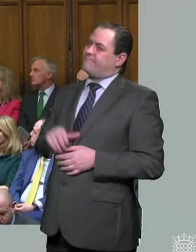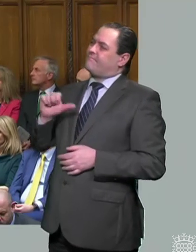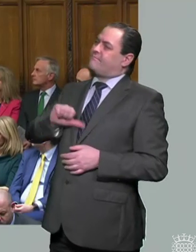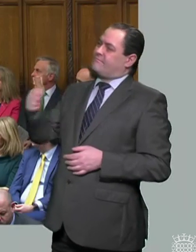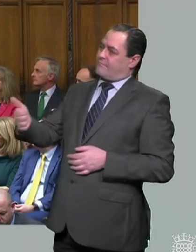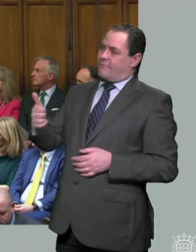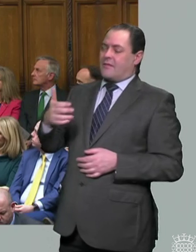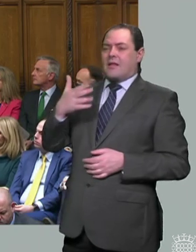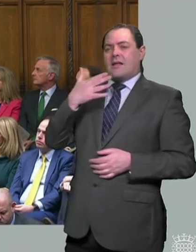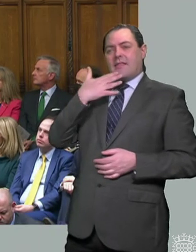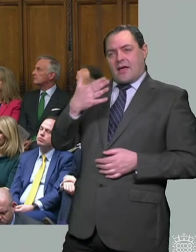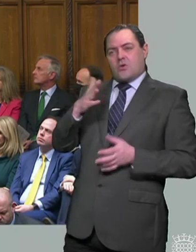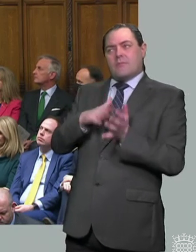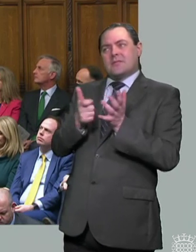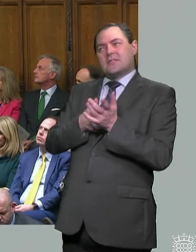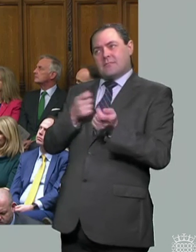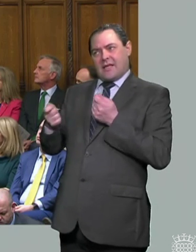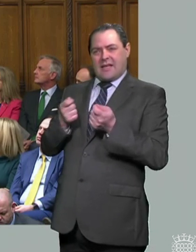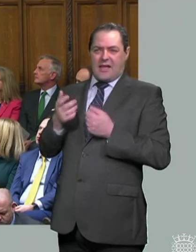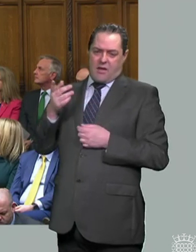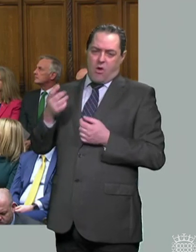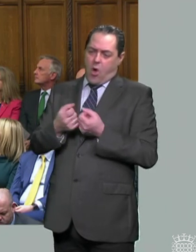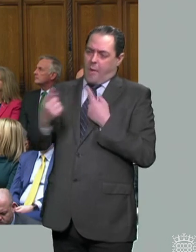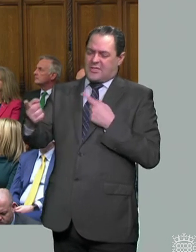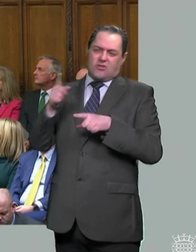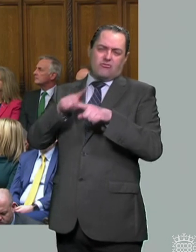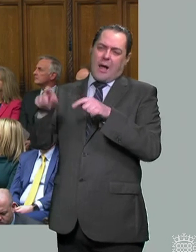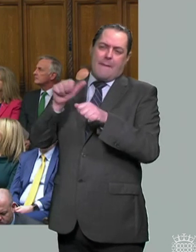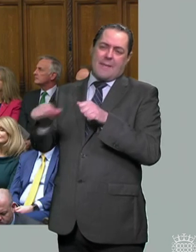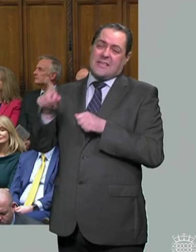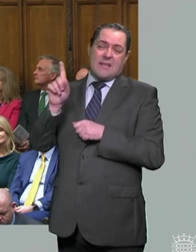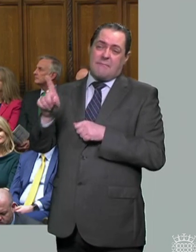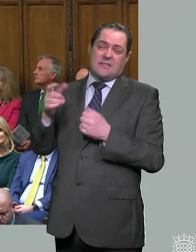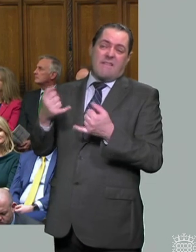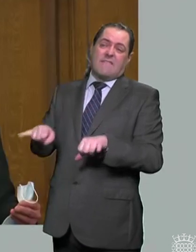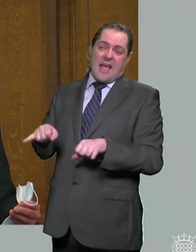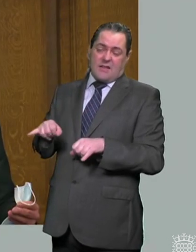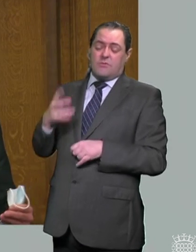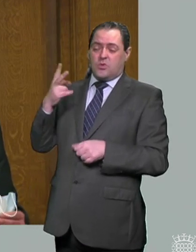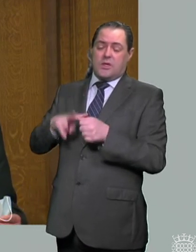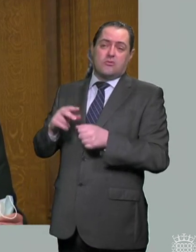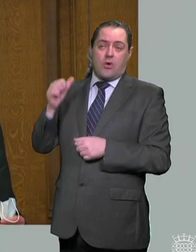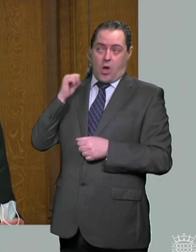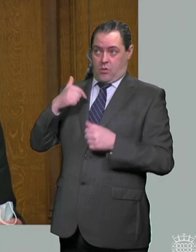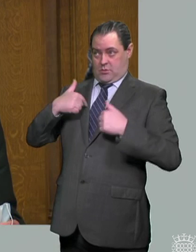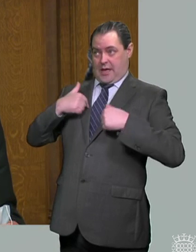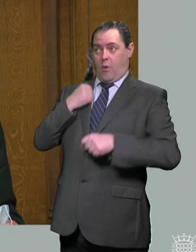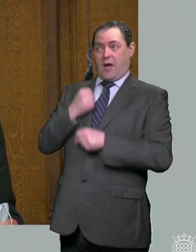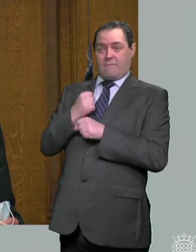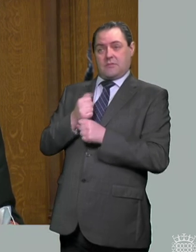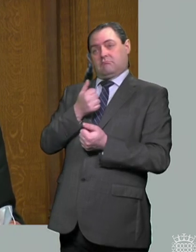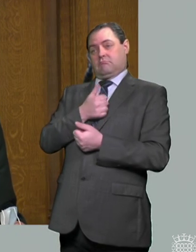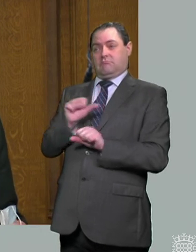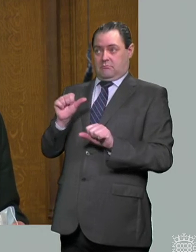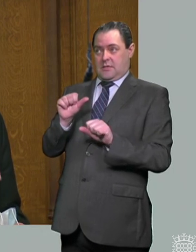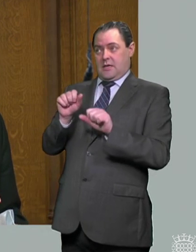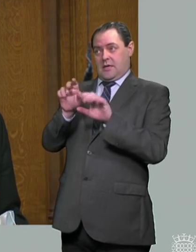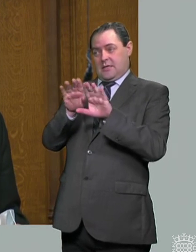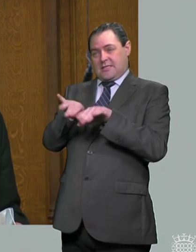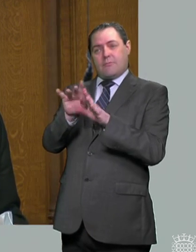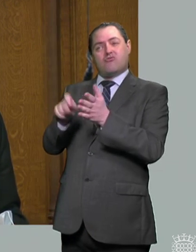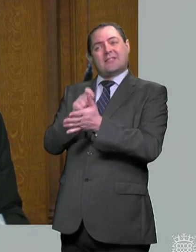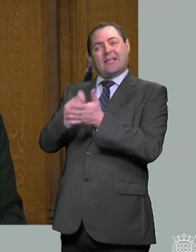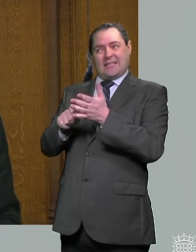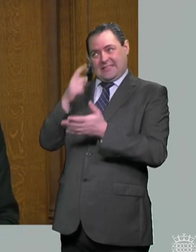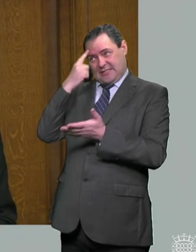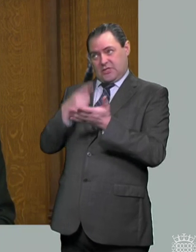Two years ago this week, despite the best efforts of the Opposition, this Government delivered on the democratic decision to leave the European Union.